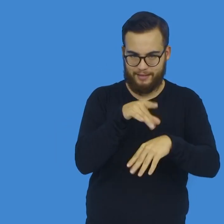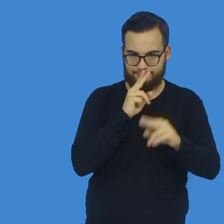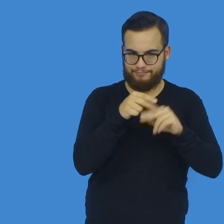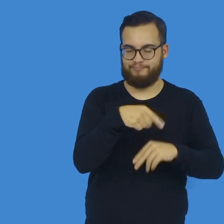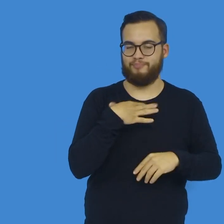nombre